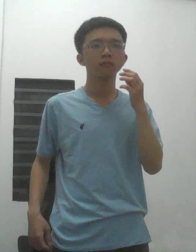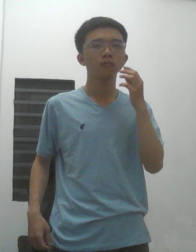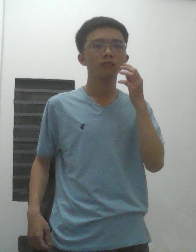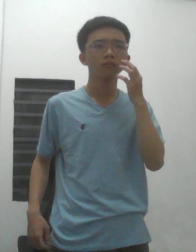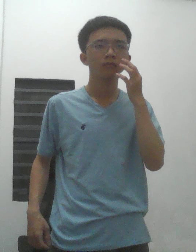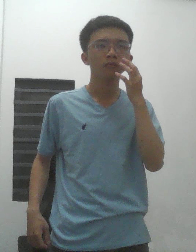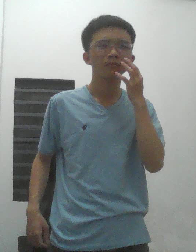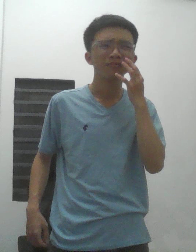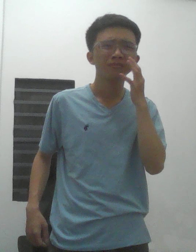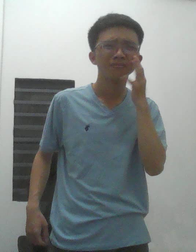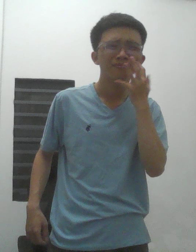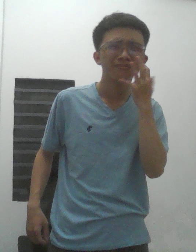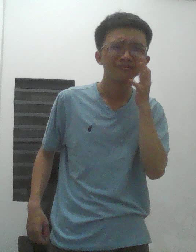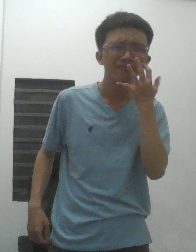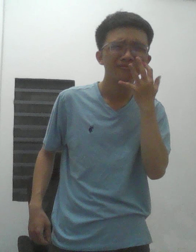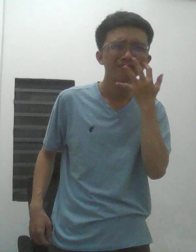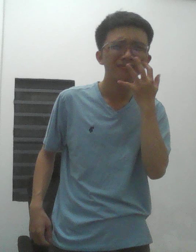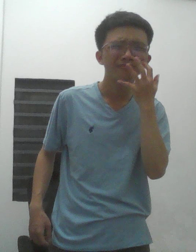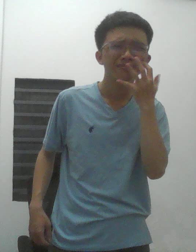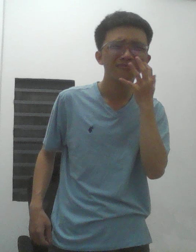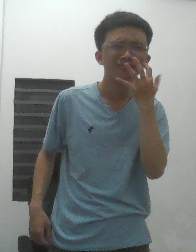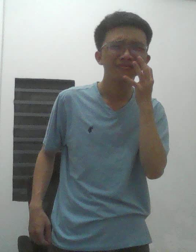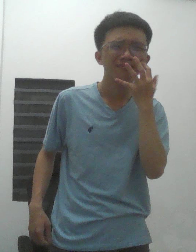kinh tom